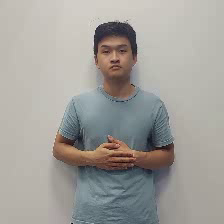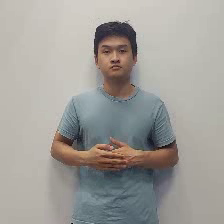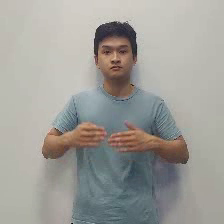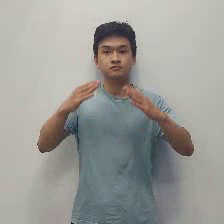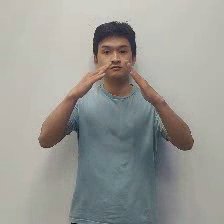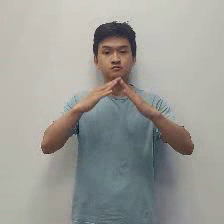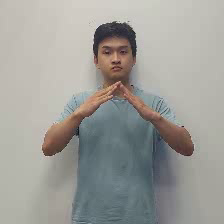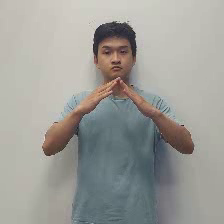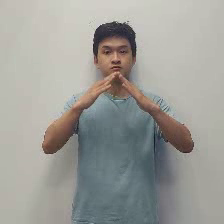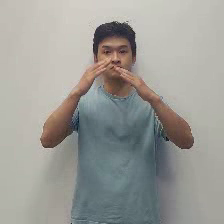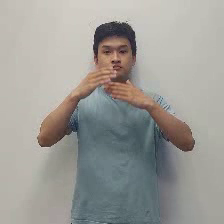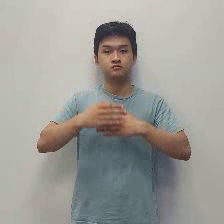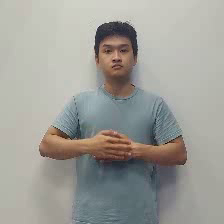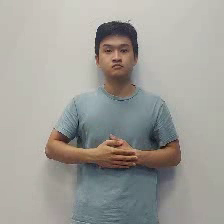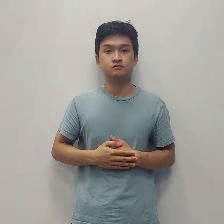Nhà